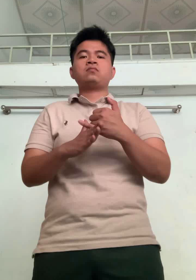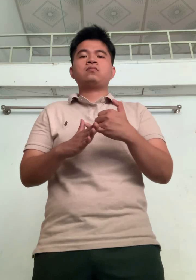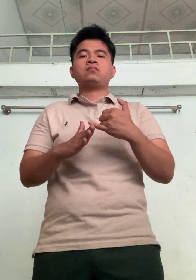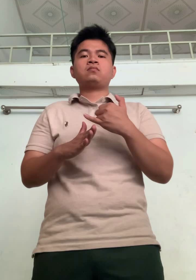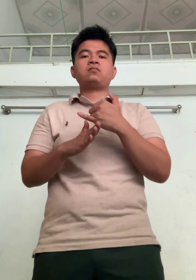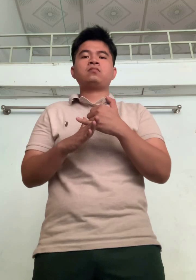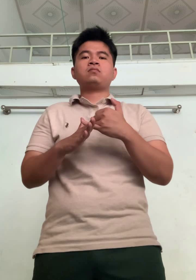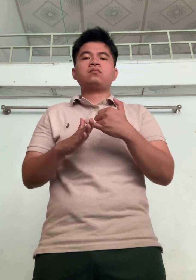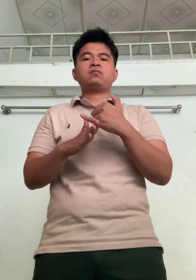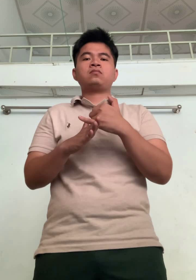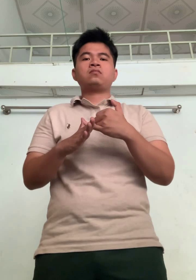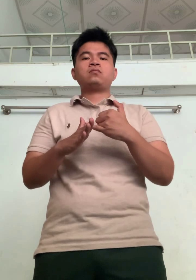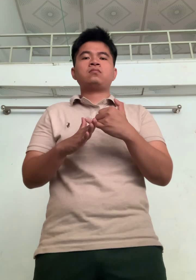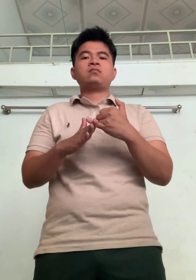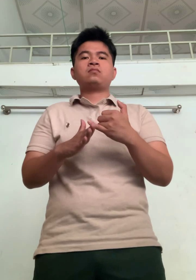cuoi thang